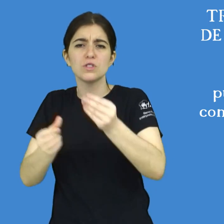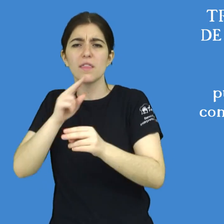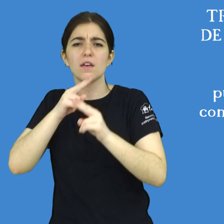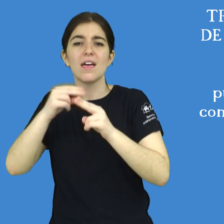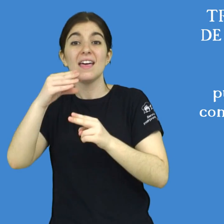nombre